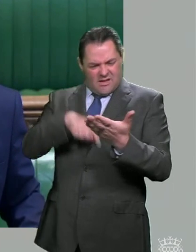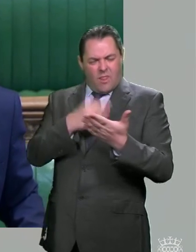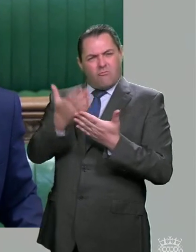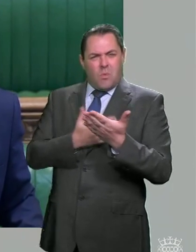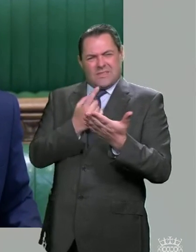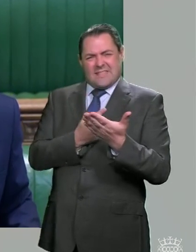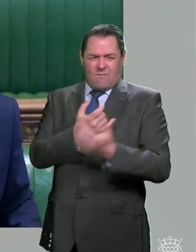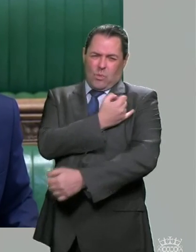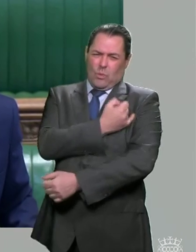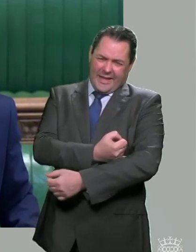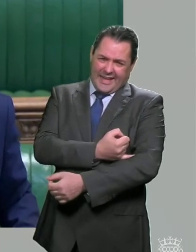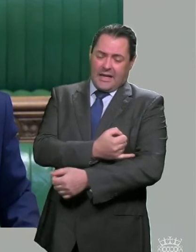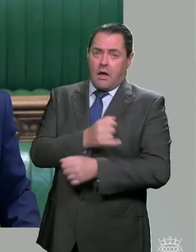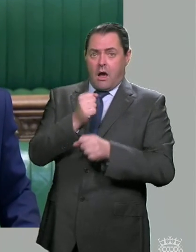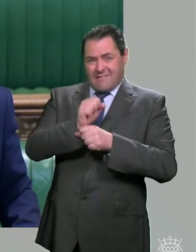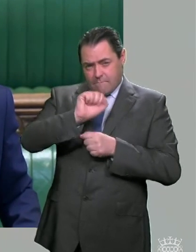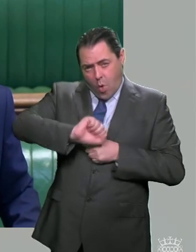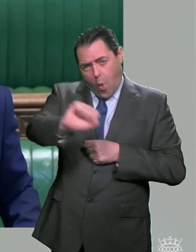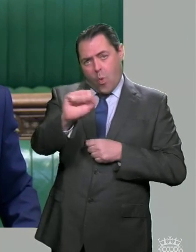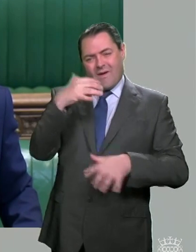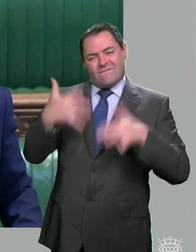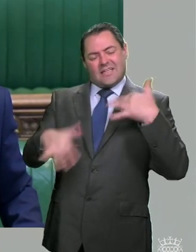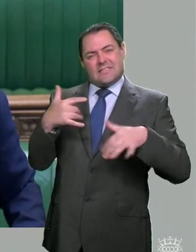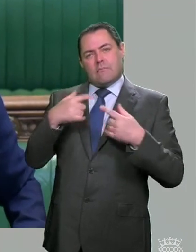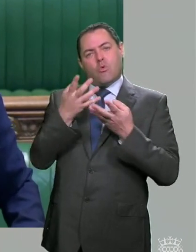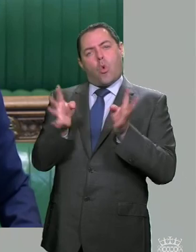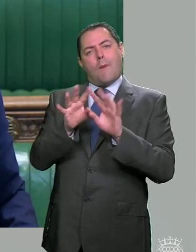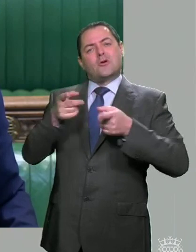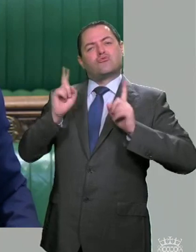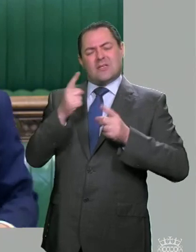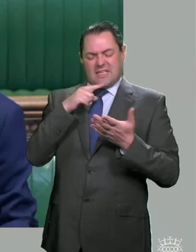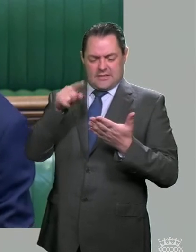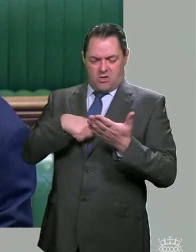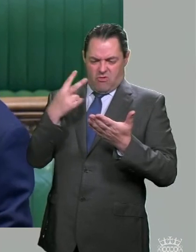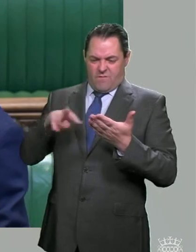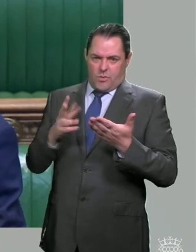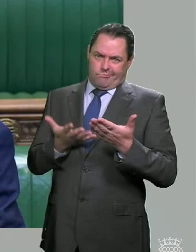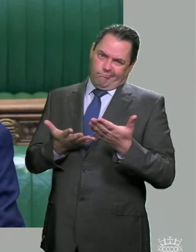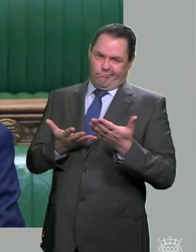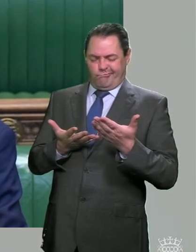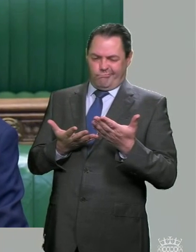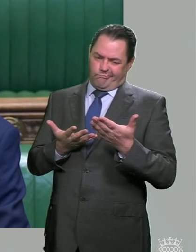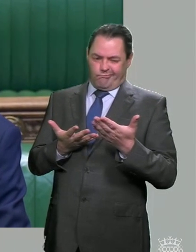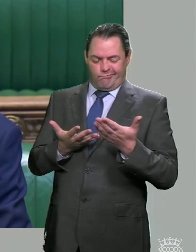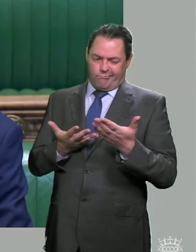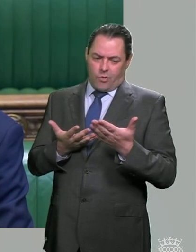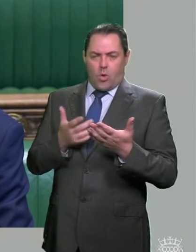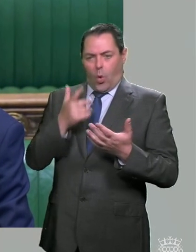The Government’s Victims’ Commissioner described the review as “underwhelming” and said it could have been “10 times stronger”.